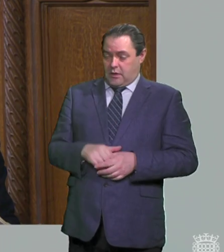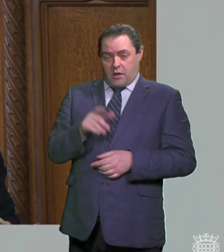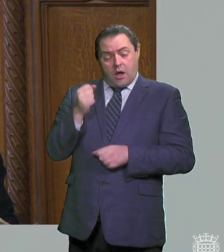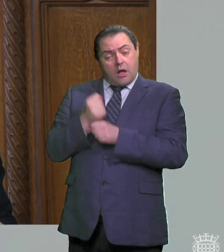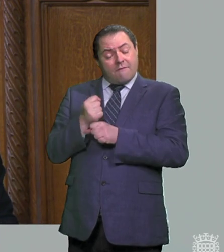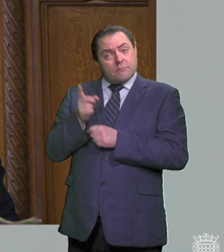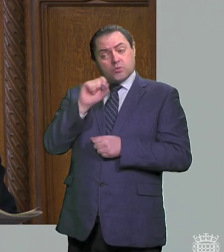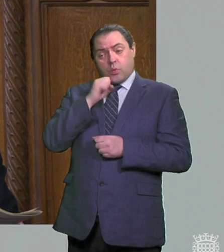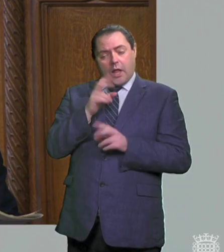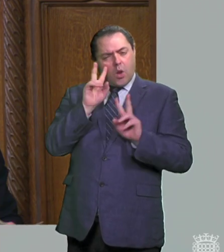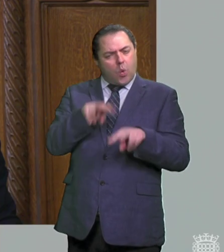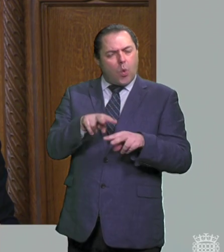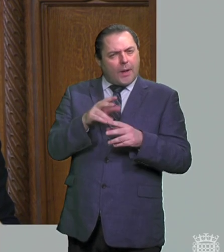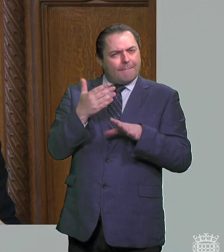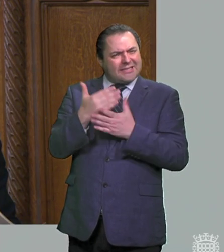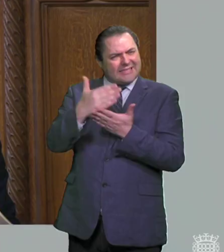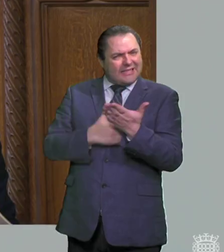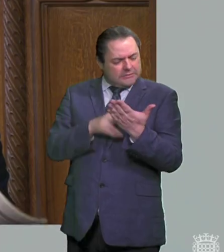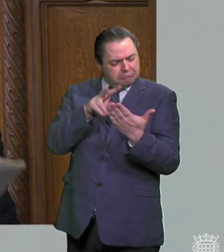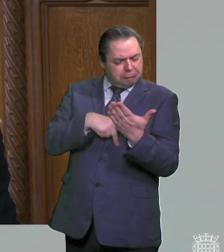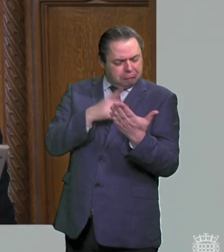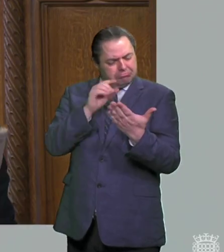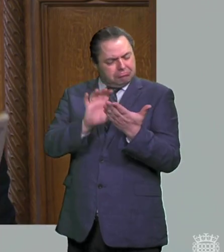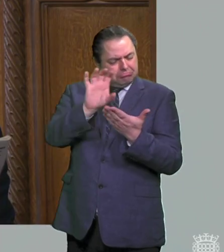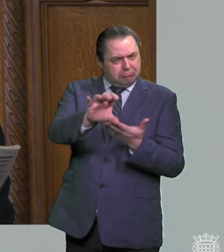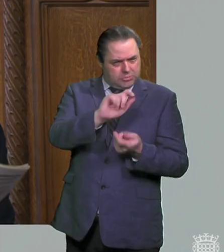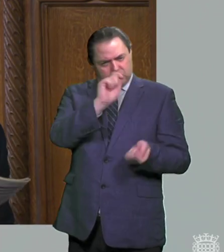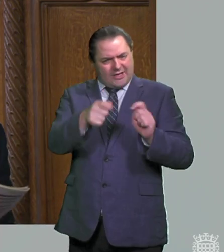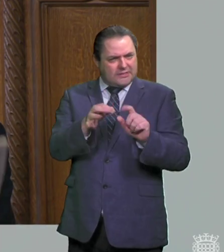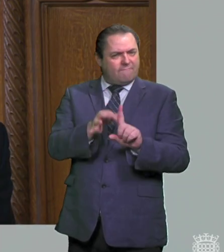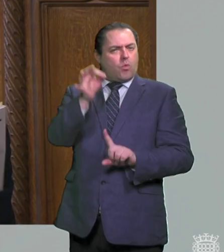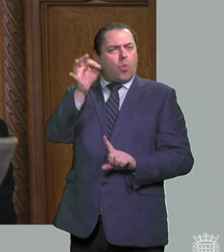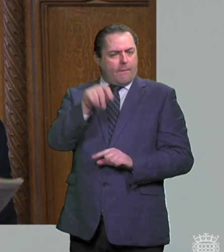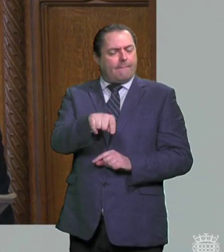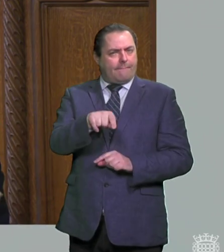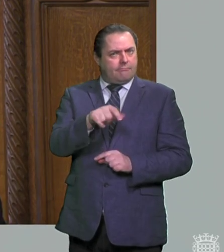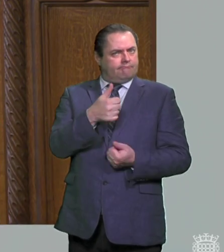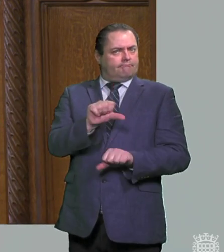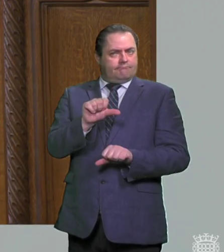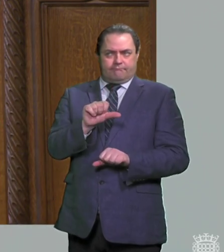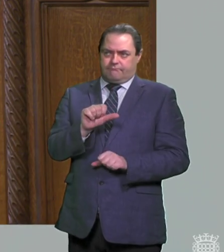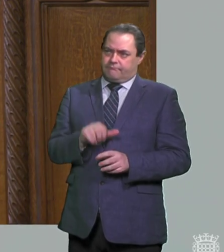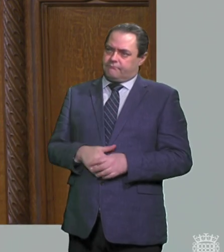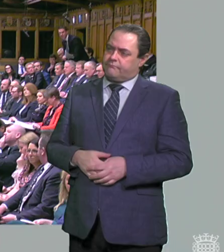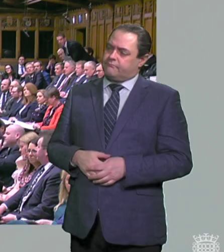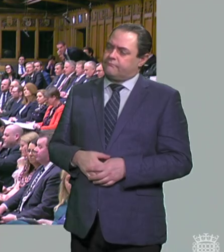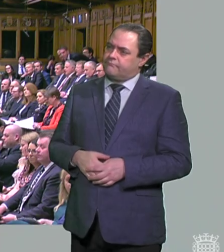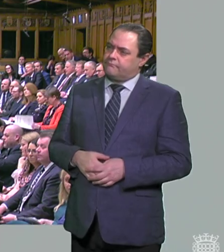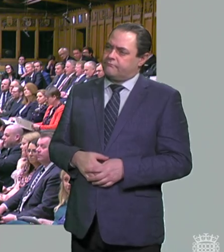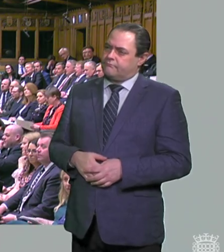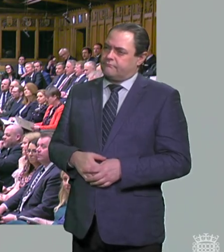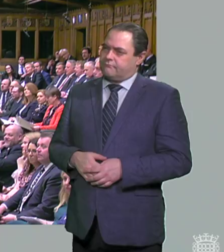Will they look closely at the business case to see how this transformational project can be delivered to the local communities?